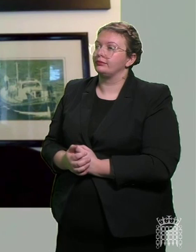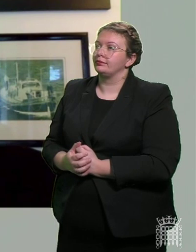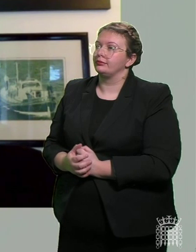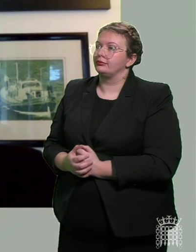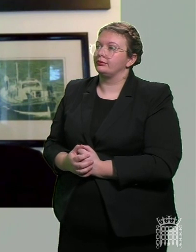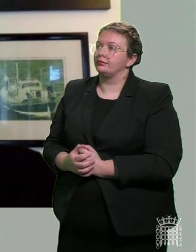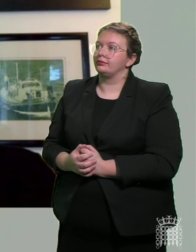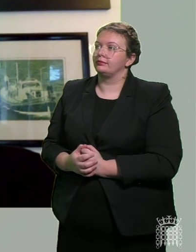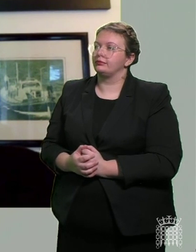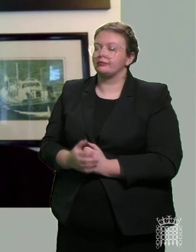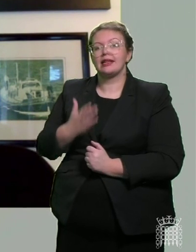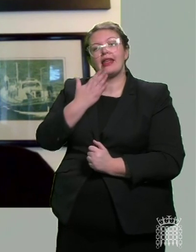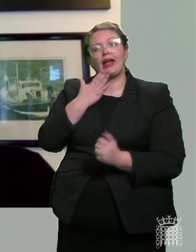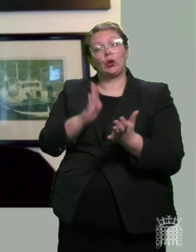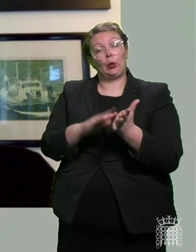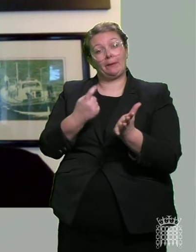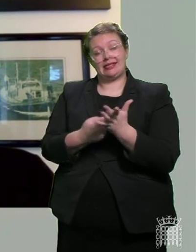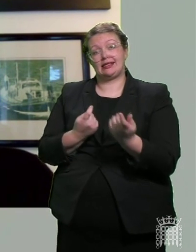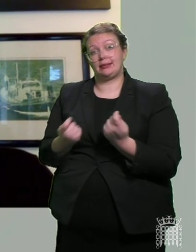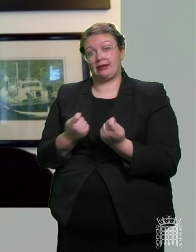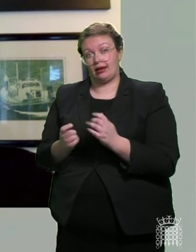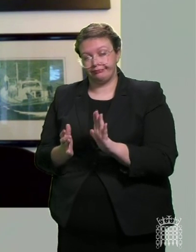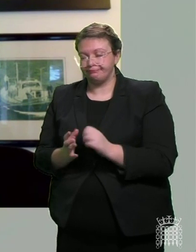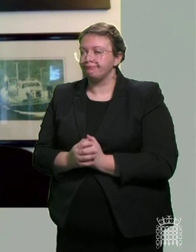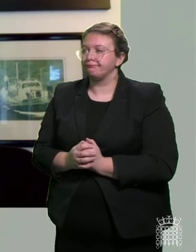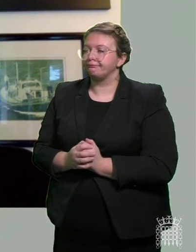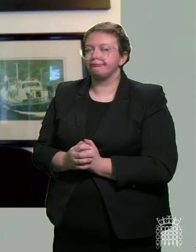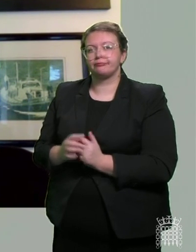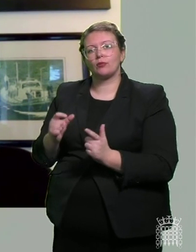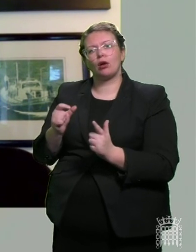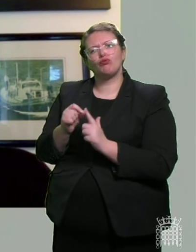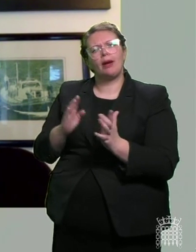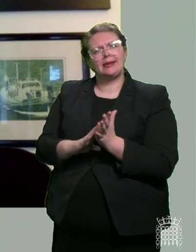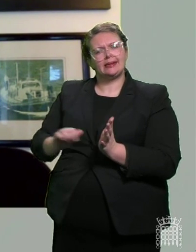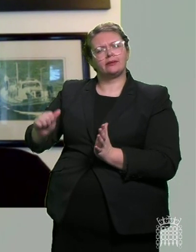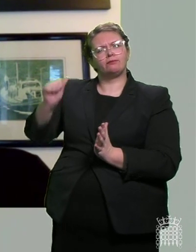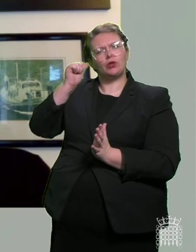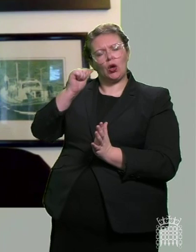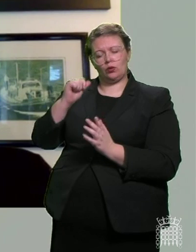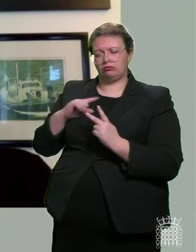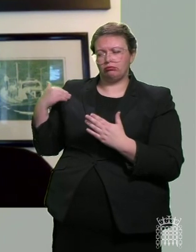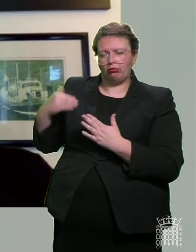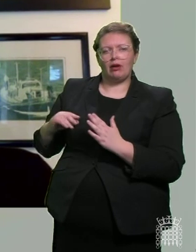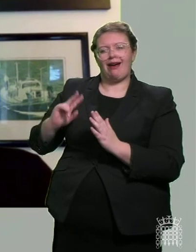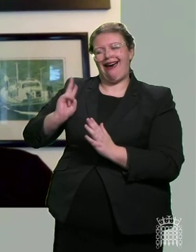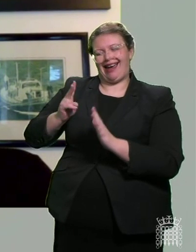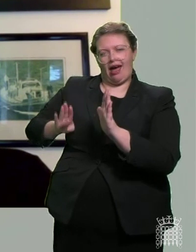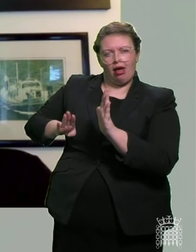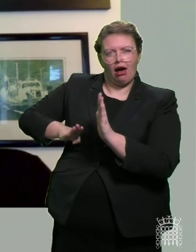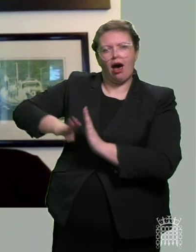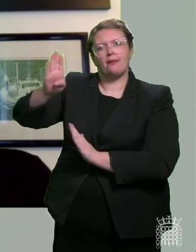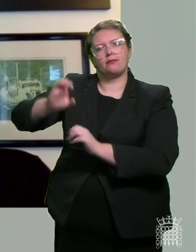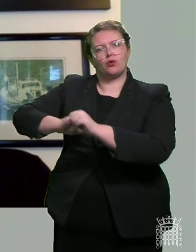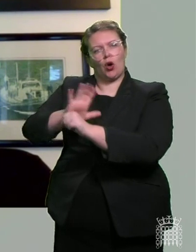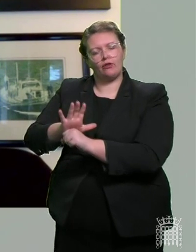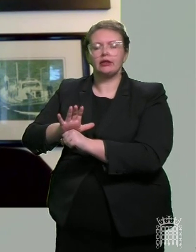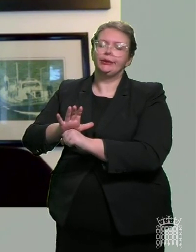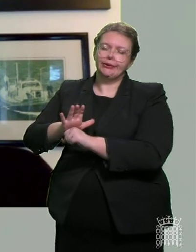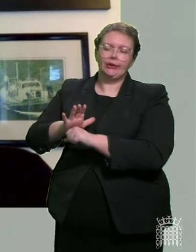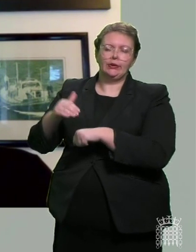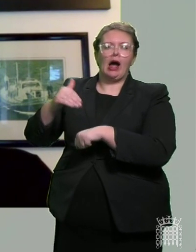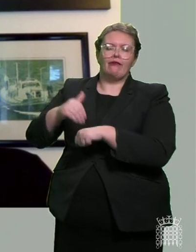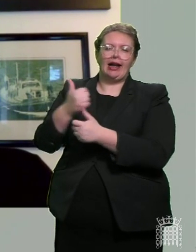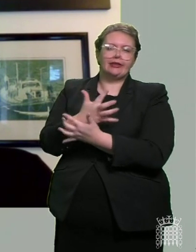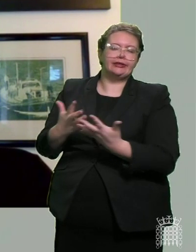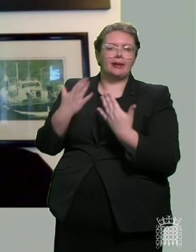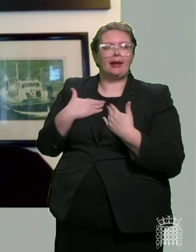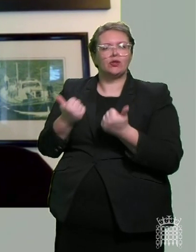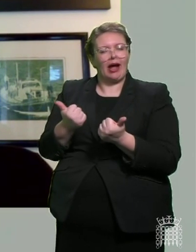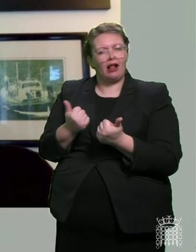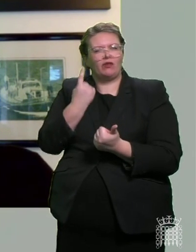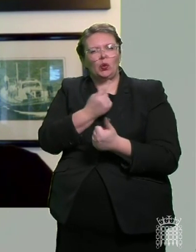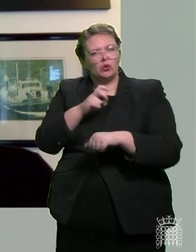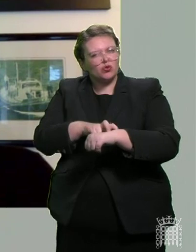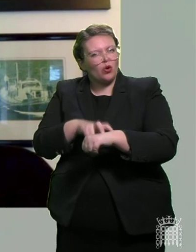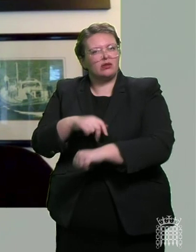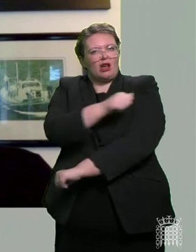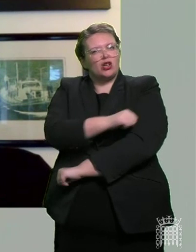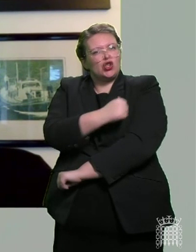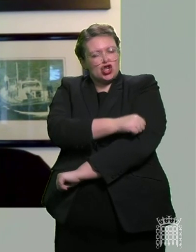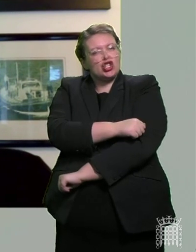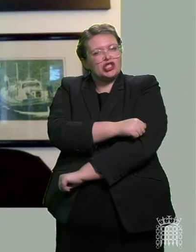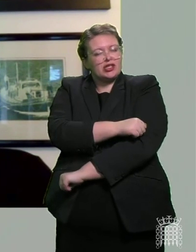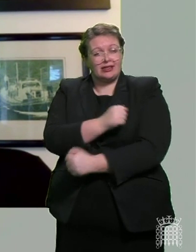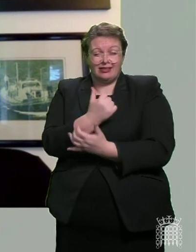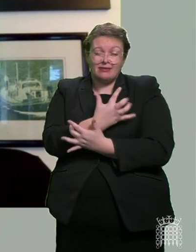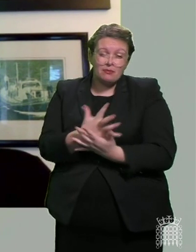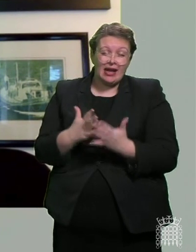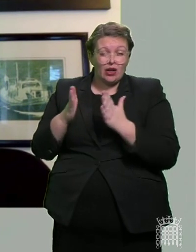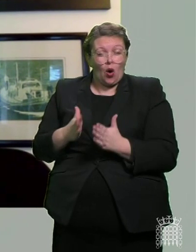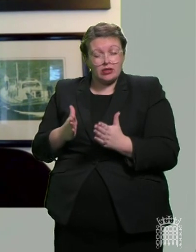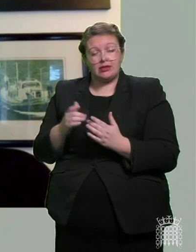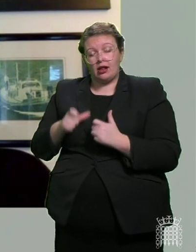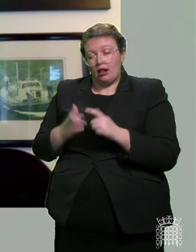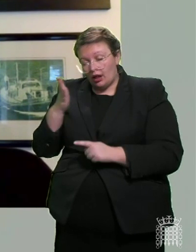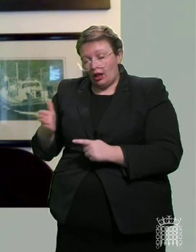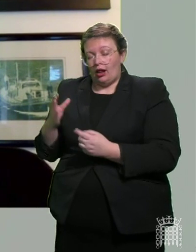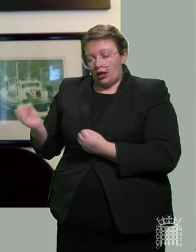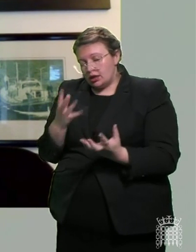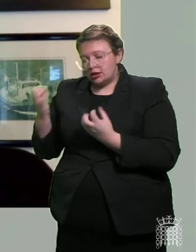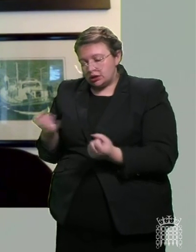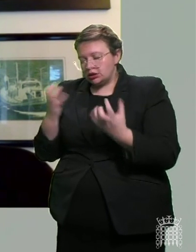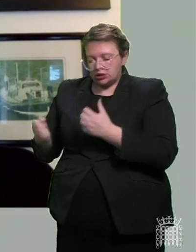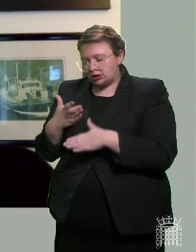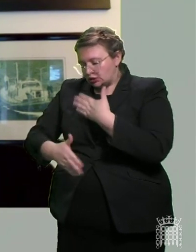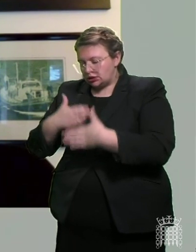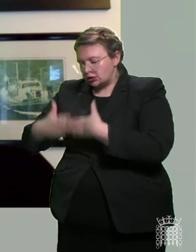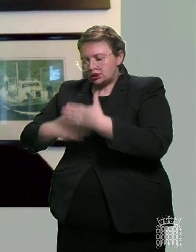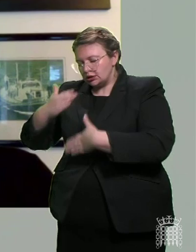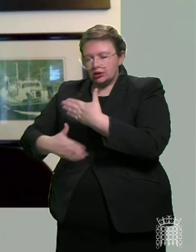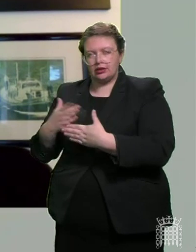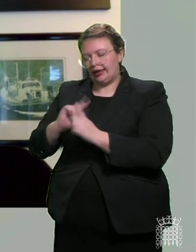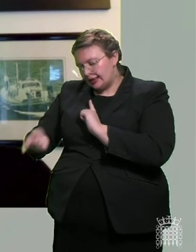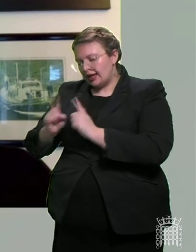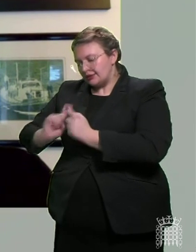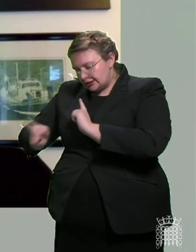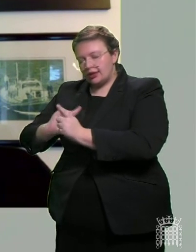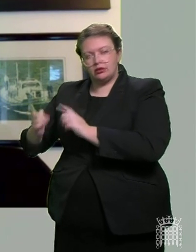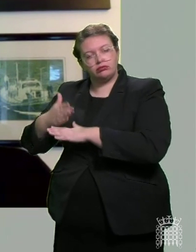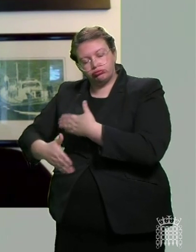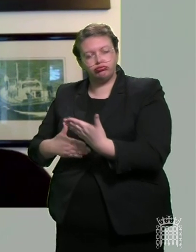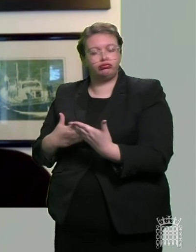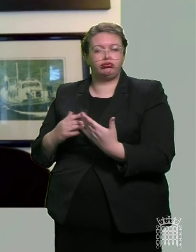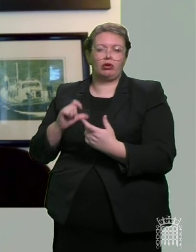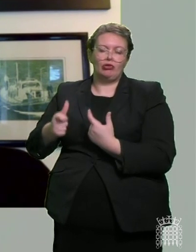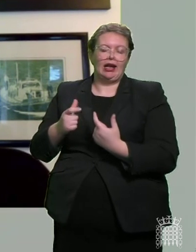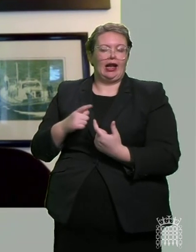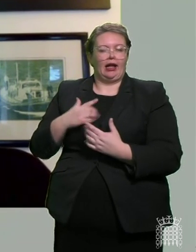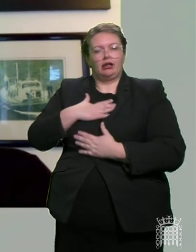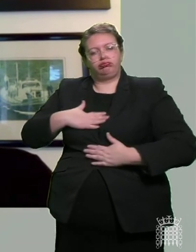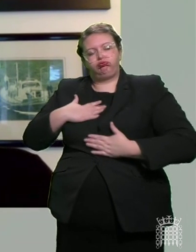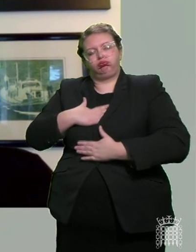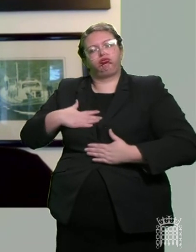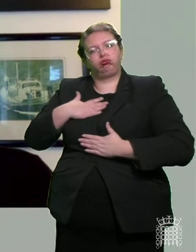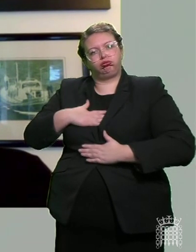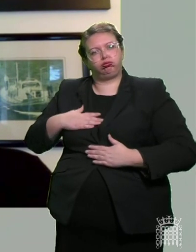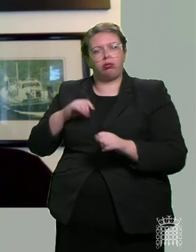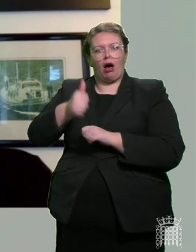The Prime Minister will be aware that the second wave of coronavirus has had a significant impact on the mental wellbeing of frontline nurses and doctors, with many in critical care units facing continuous shifts with dismal survival rates, causing a level of psychological harm that may result in post-traumatic stress disorder.